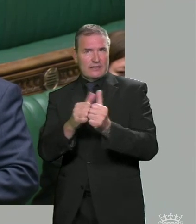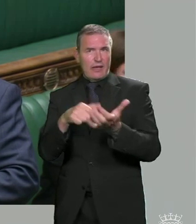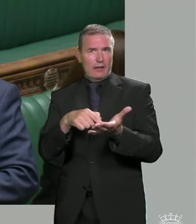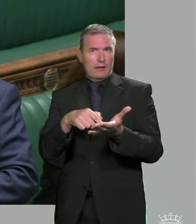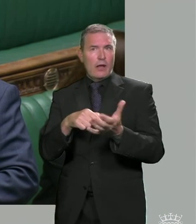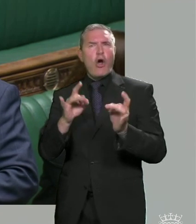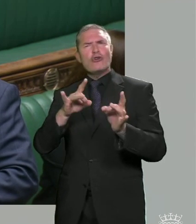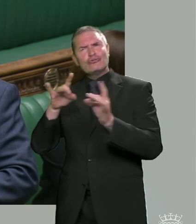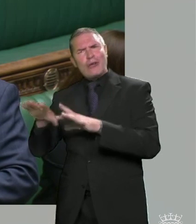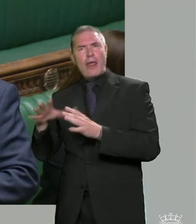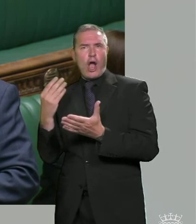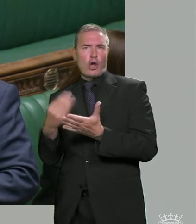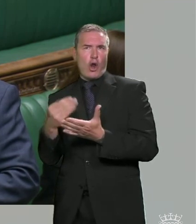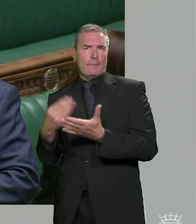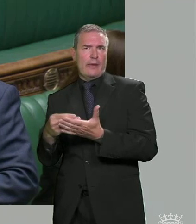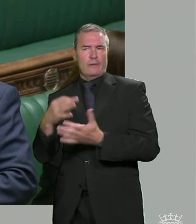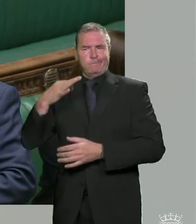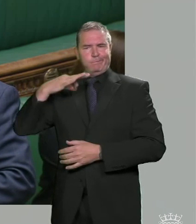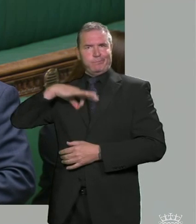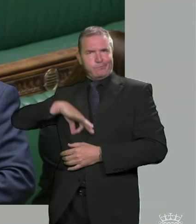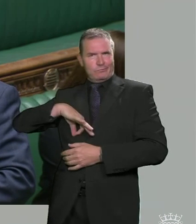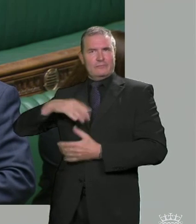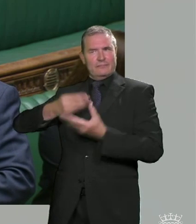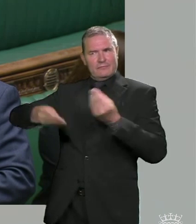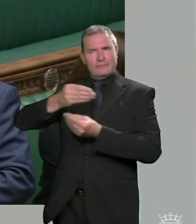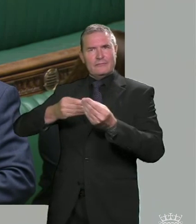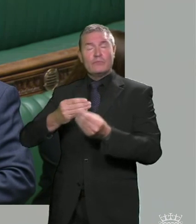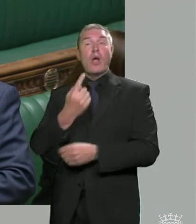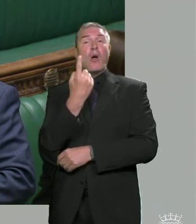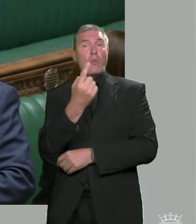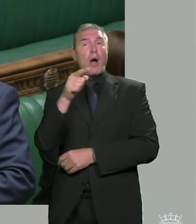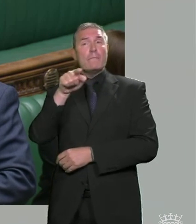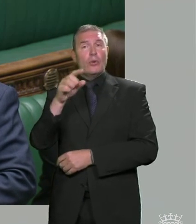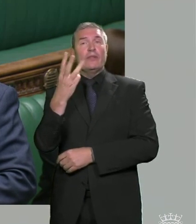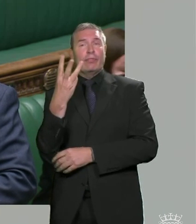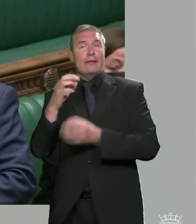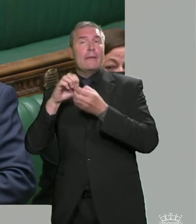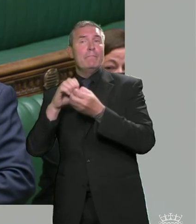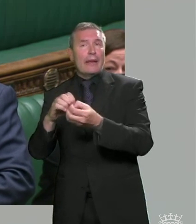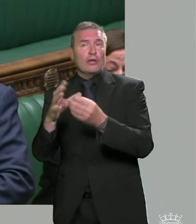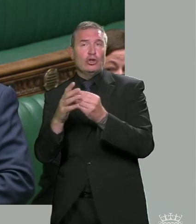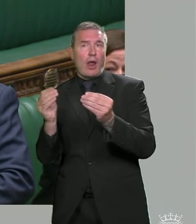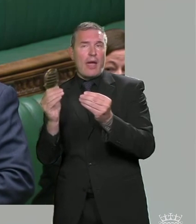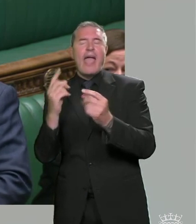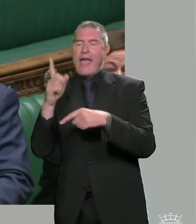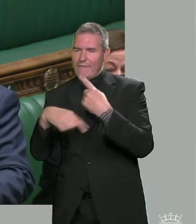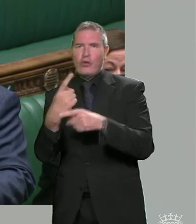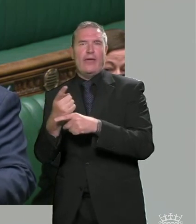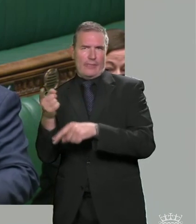Australia’s economy will benefit to the tune of $1.3 billion a year.